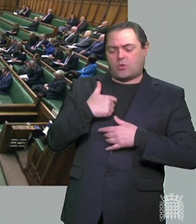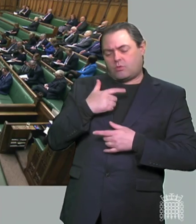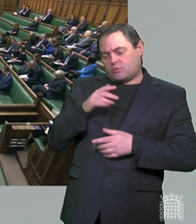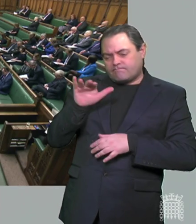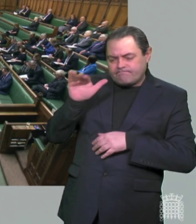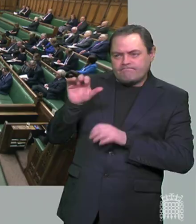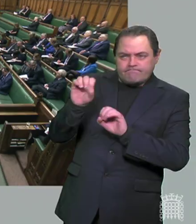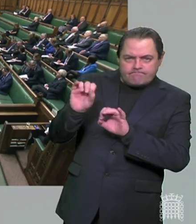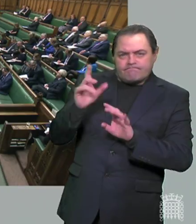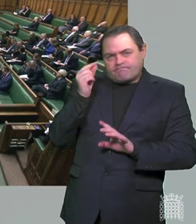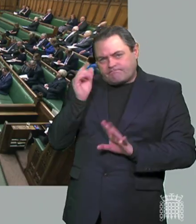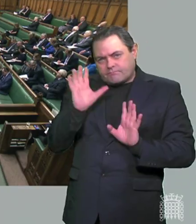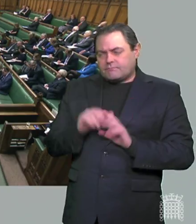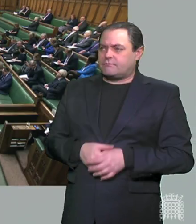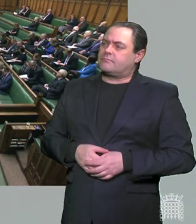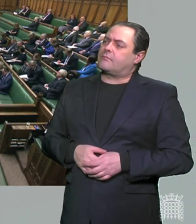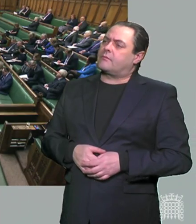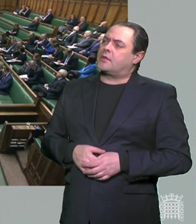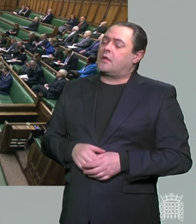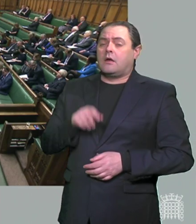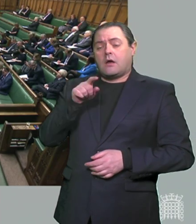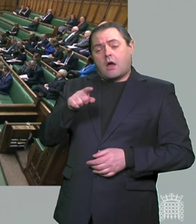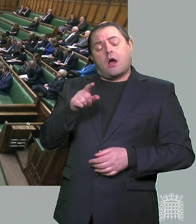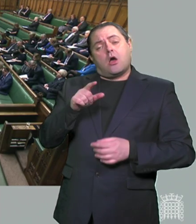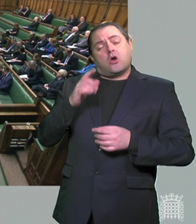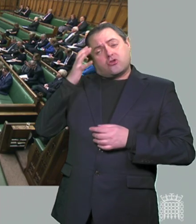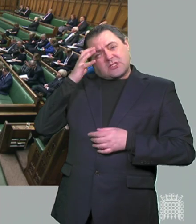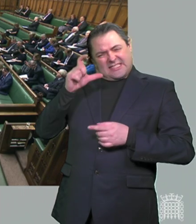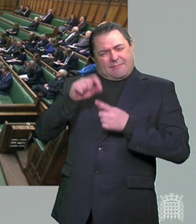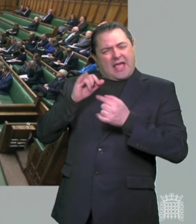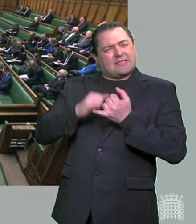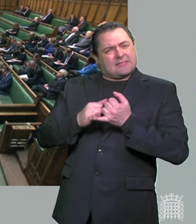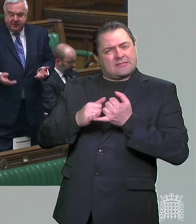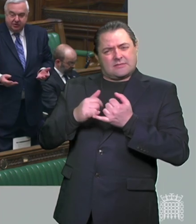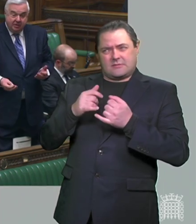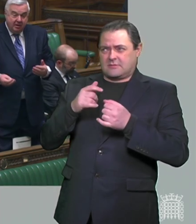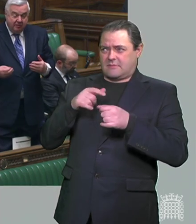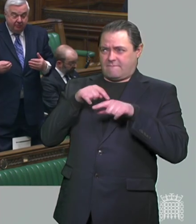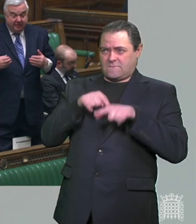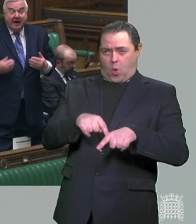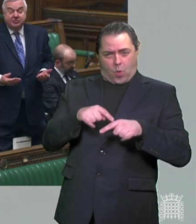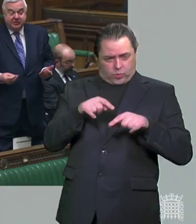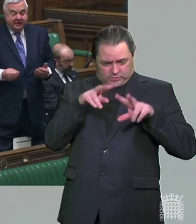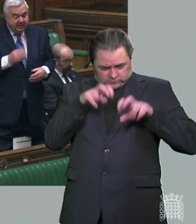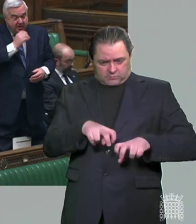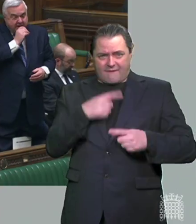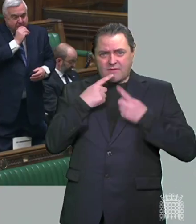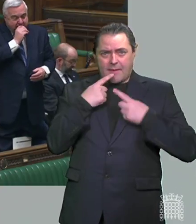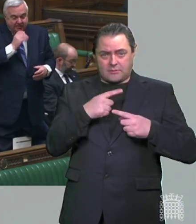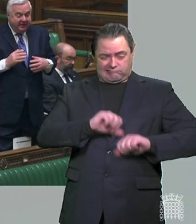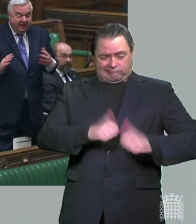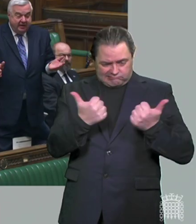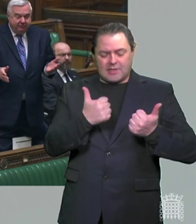Does the Attorney General agree that the Crown Prosecution Service is very dependent on the quality of the investigation from the outset?